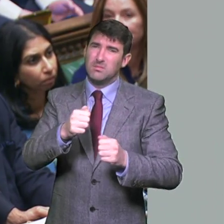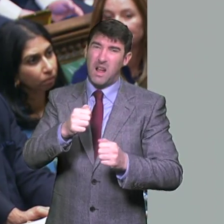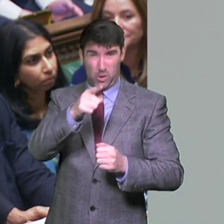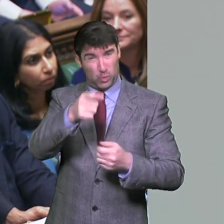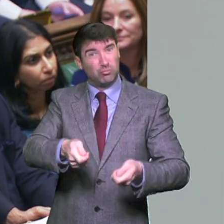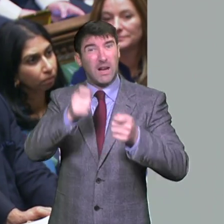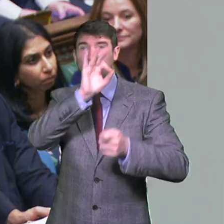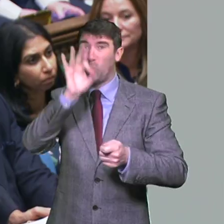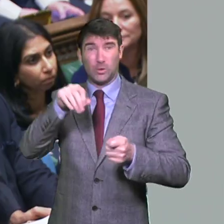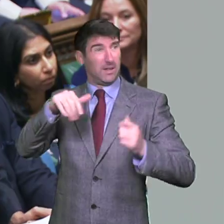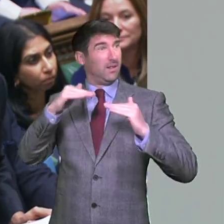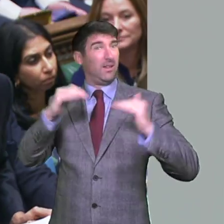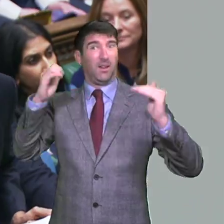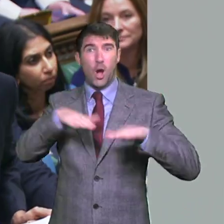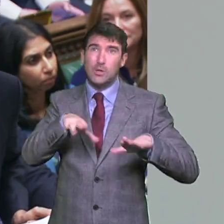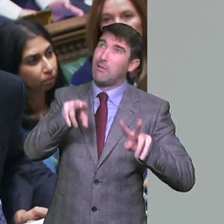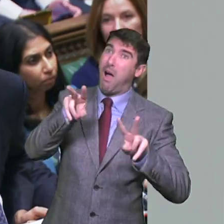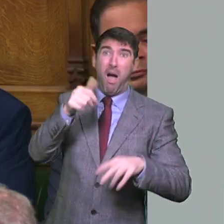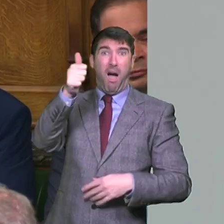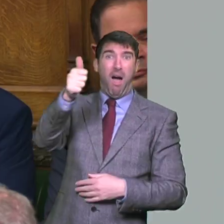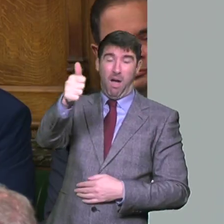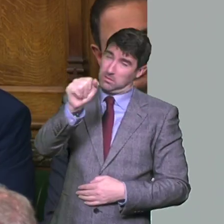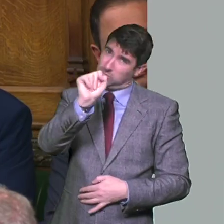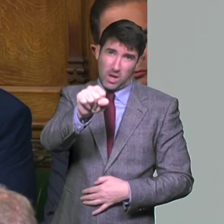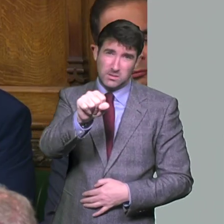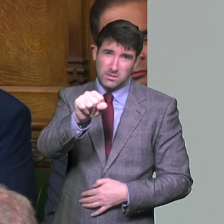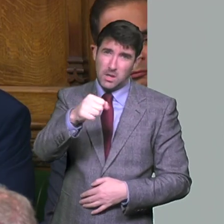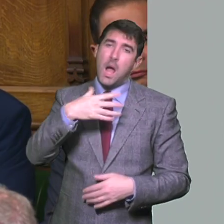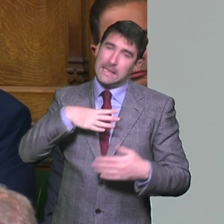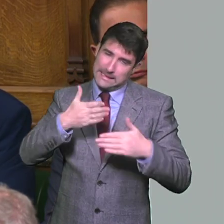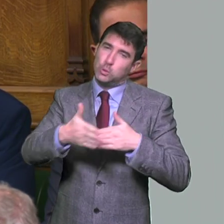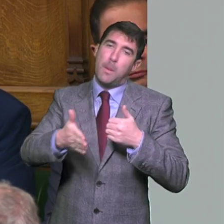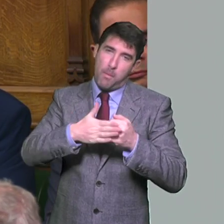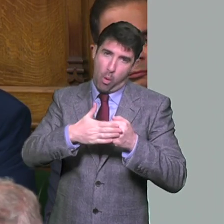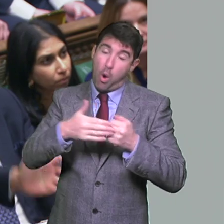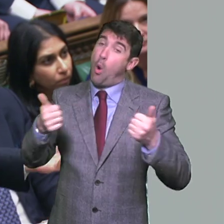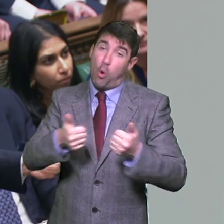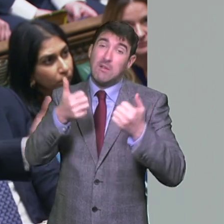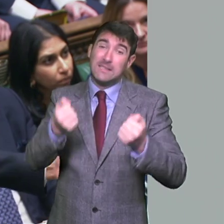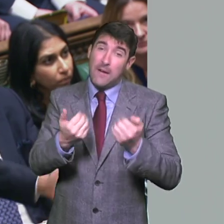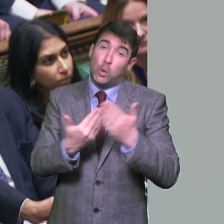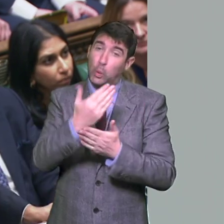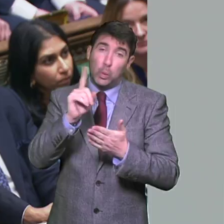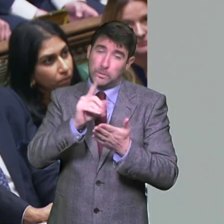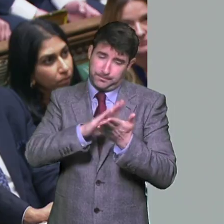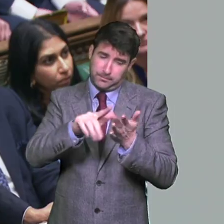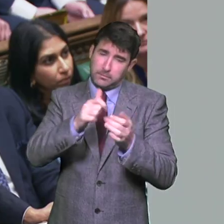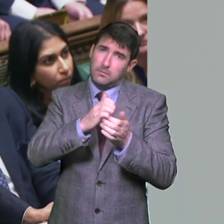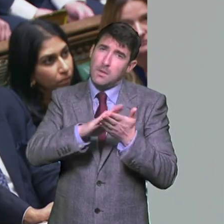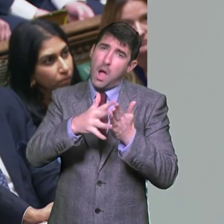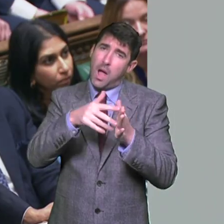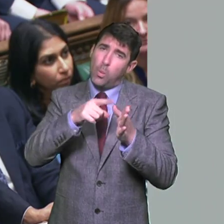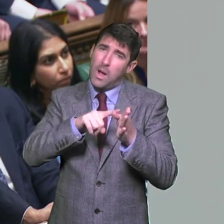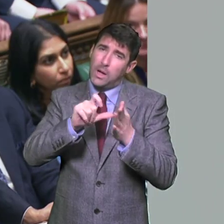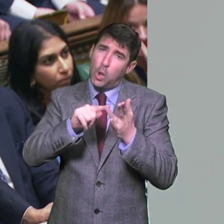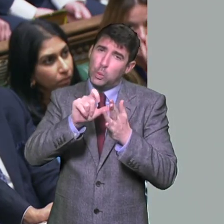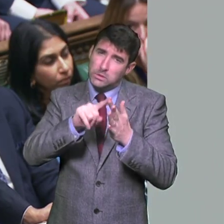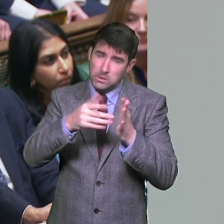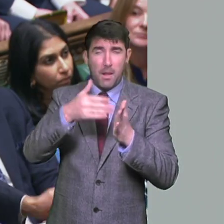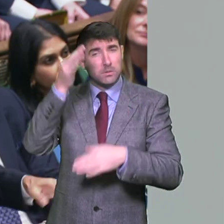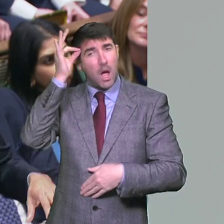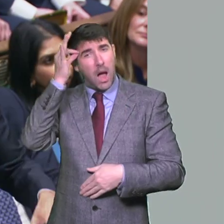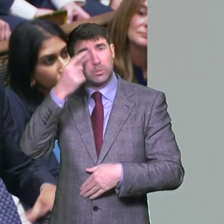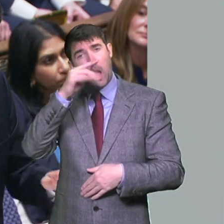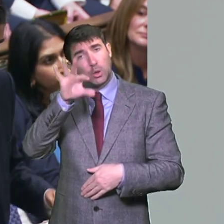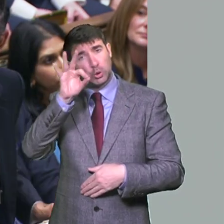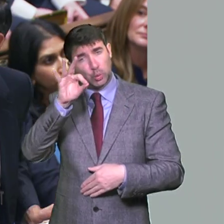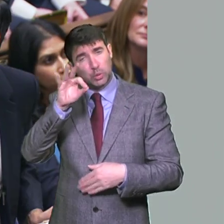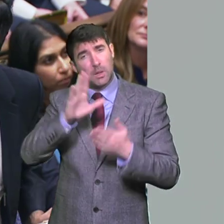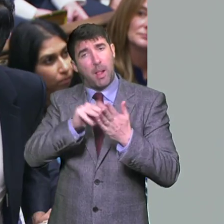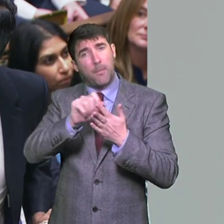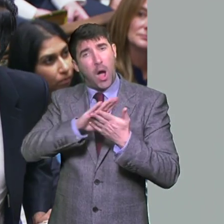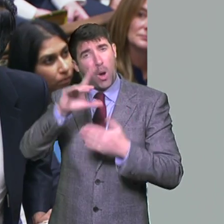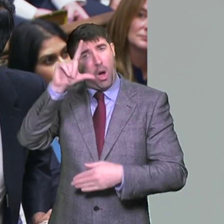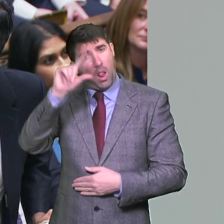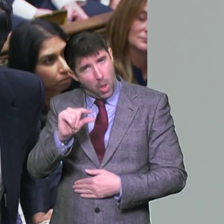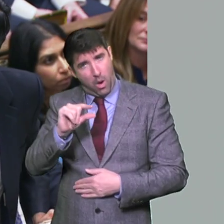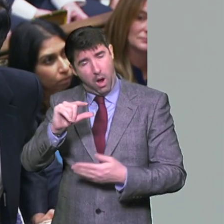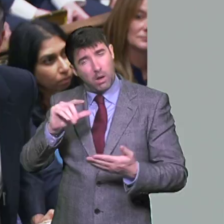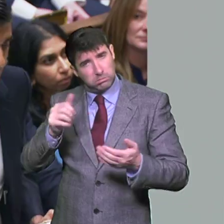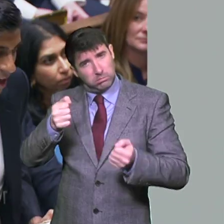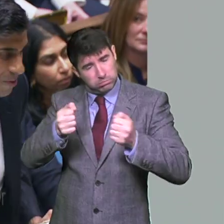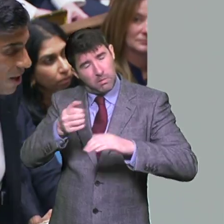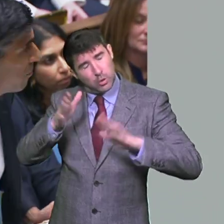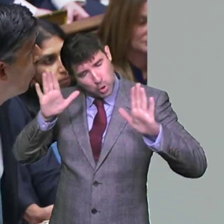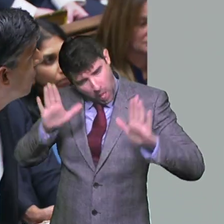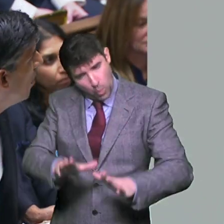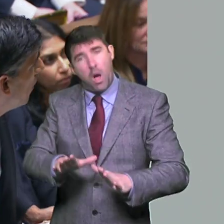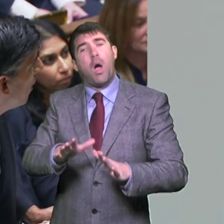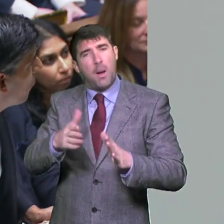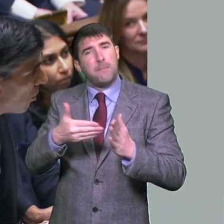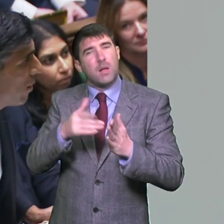I agree that there are various things that we can do. There is an updated highway code that strengthens pedestrian access; local authorities can introduce lower speed limits; and we are increasing the number of school streets, which restrict motorised traffic at busy times.